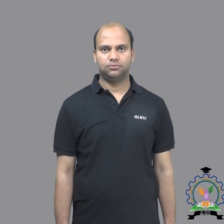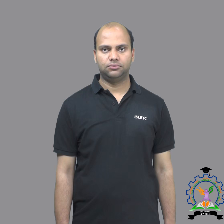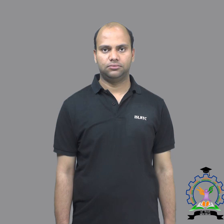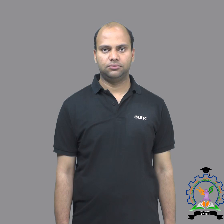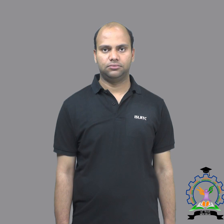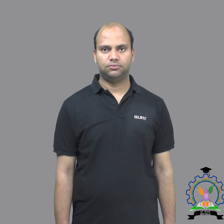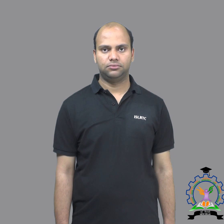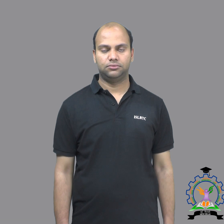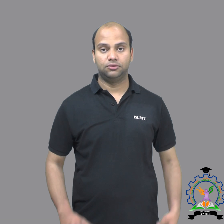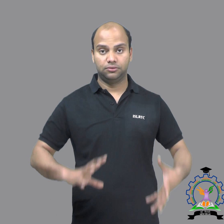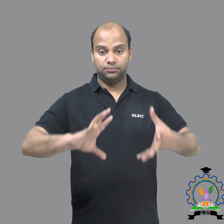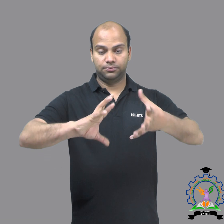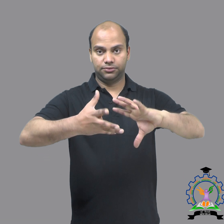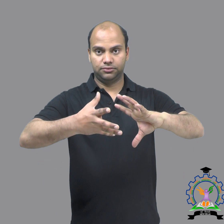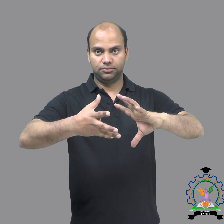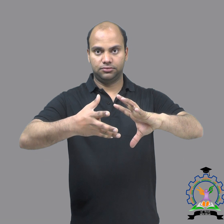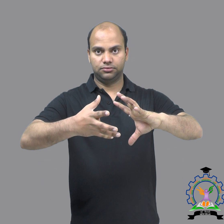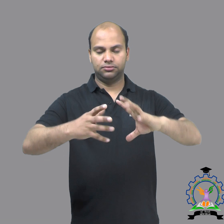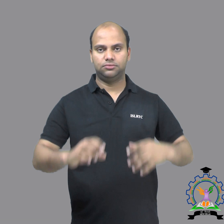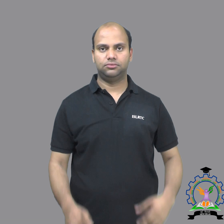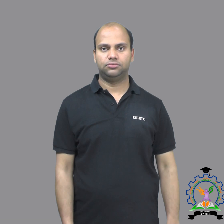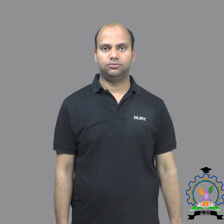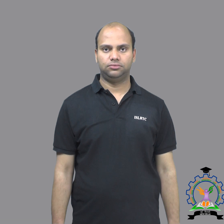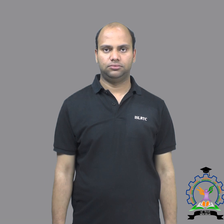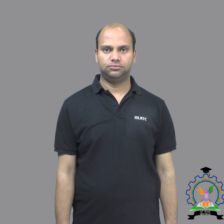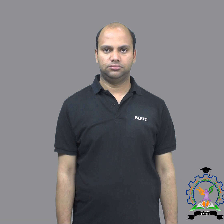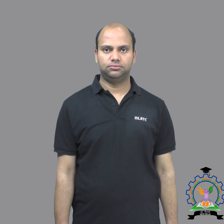Make